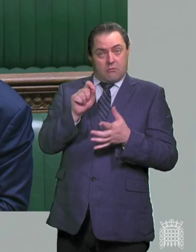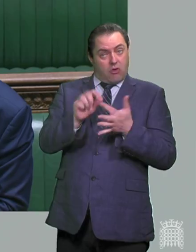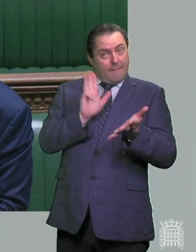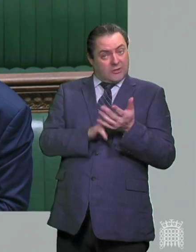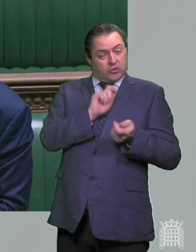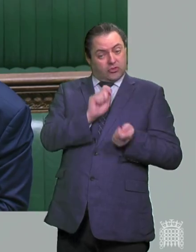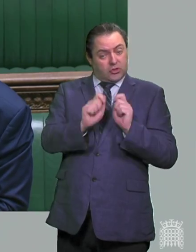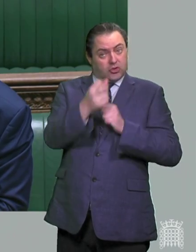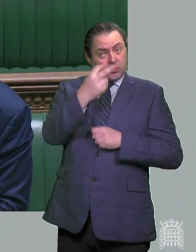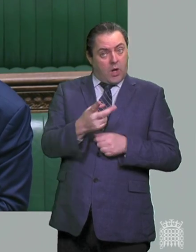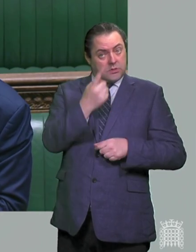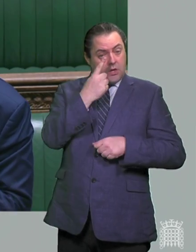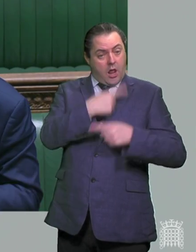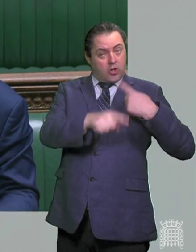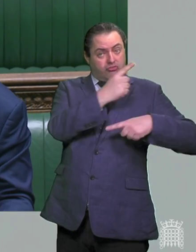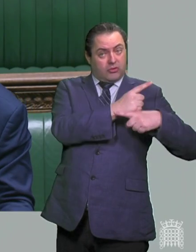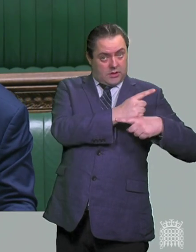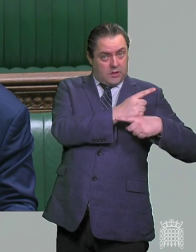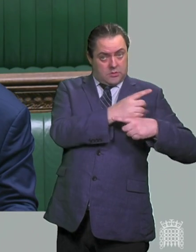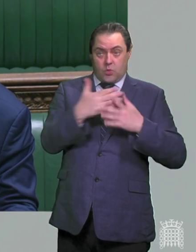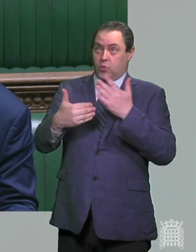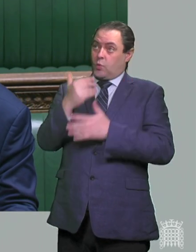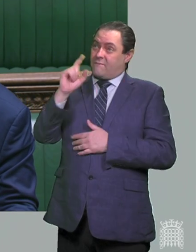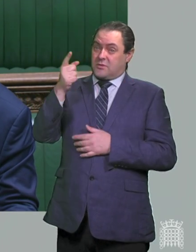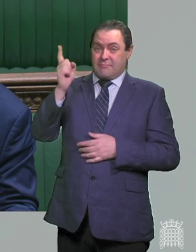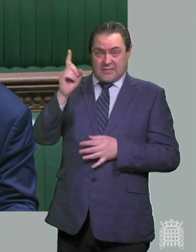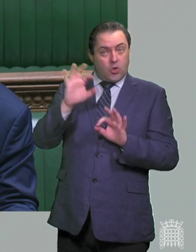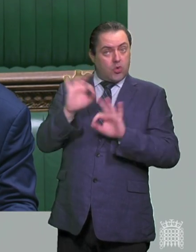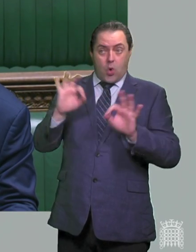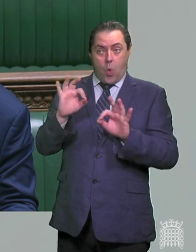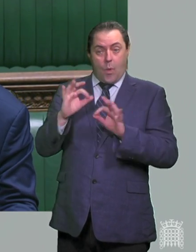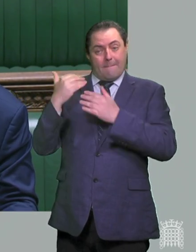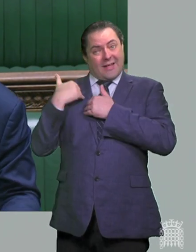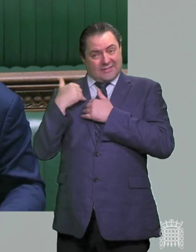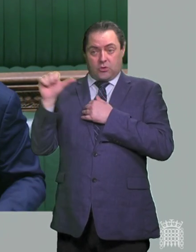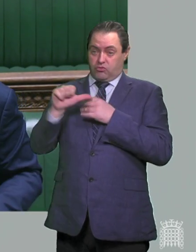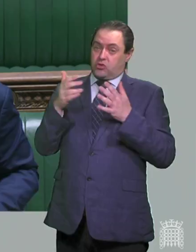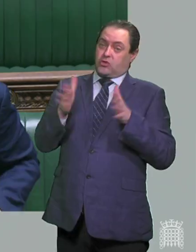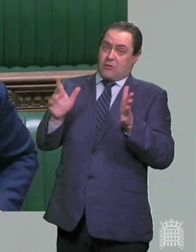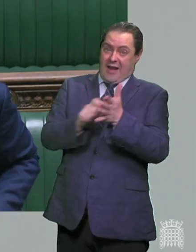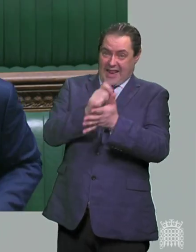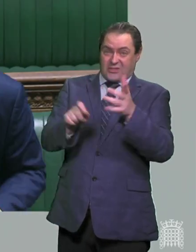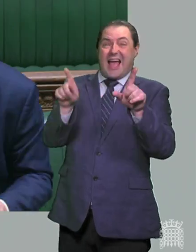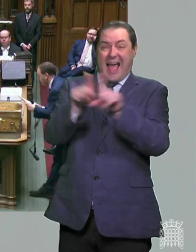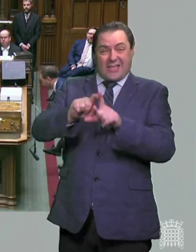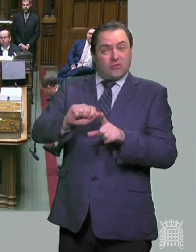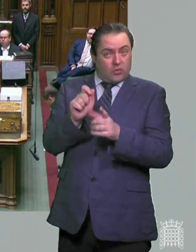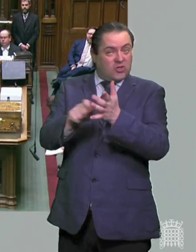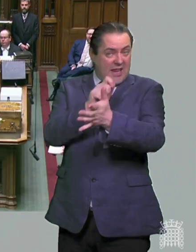Does the Secretary of State agree that a new First Minister with no mandate means that there should now be not only a general election, but a Scottish election?